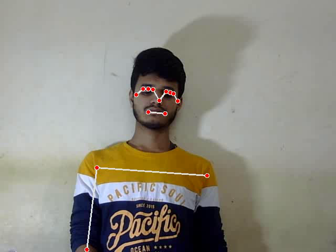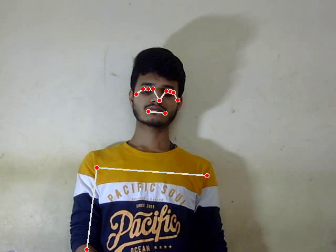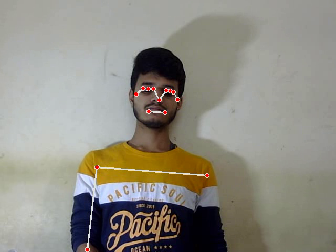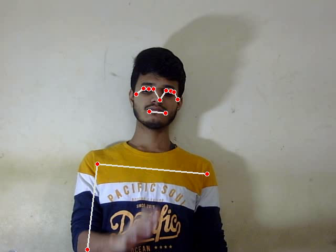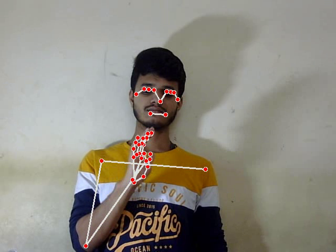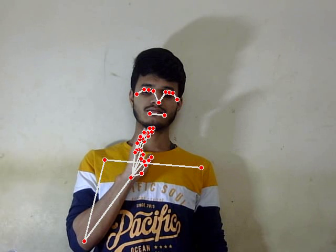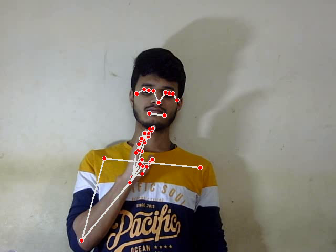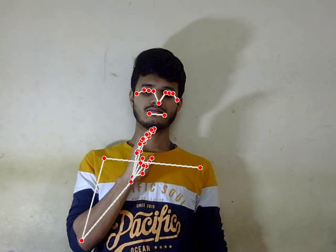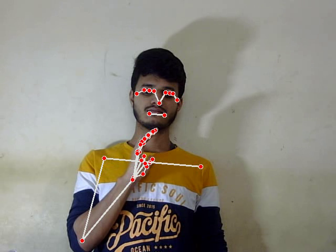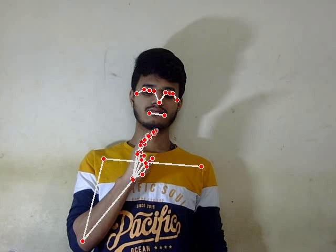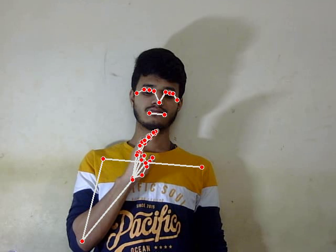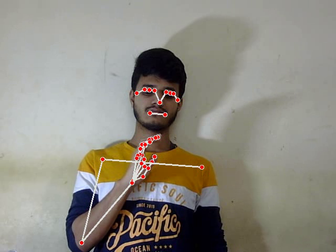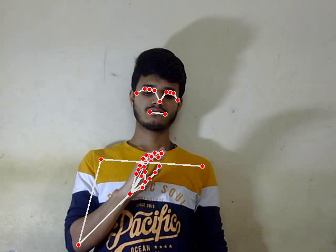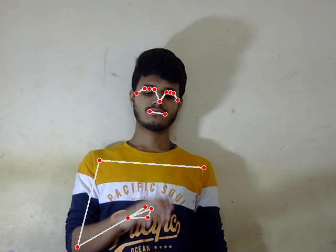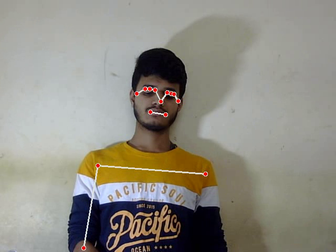fine